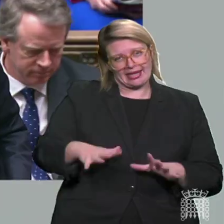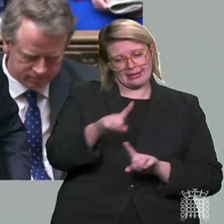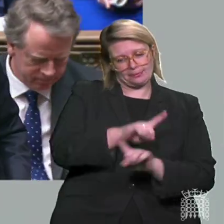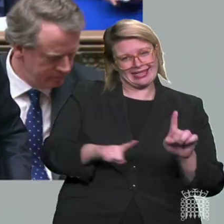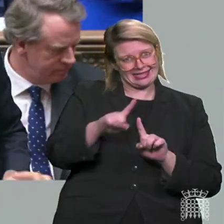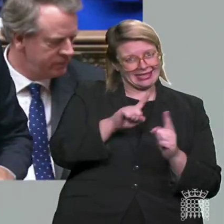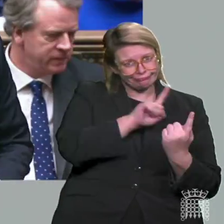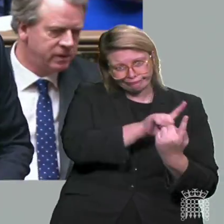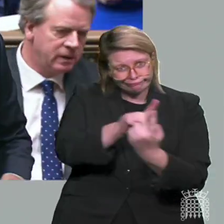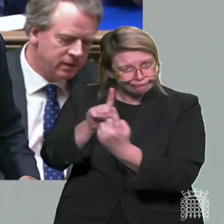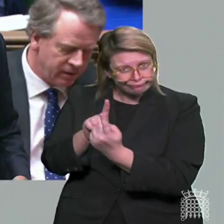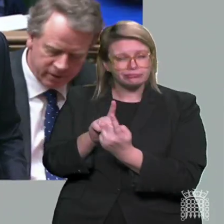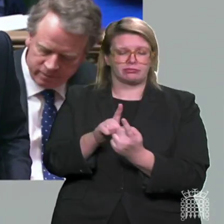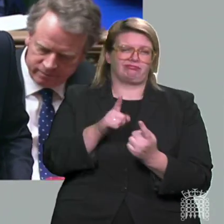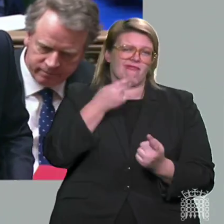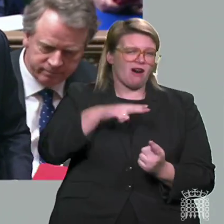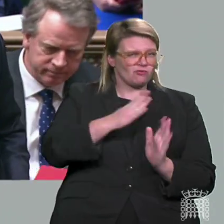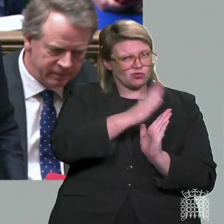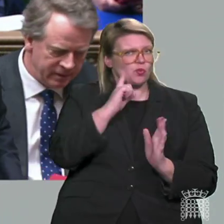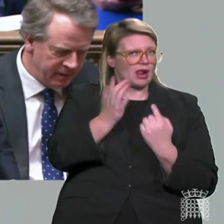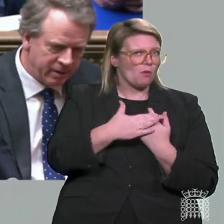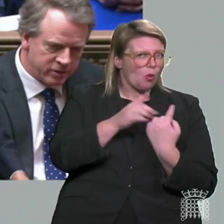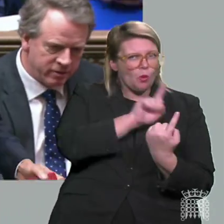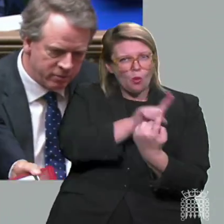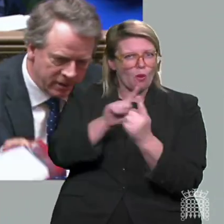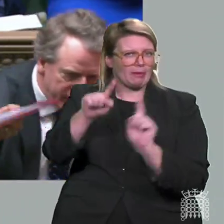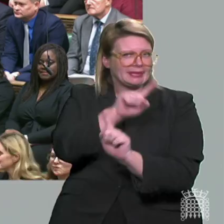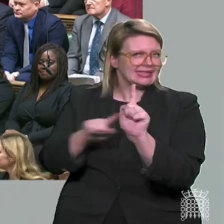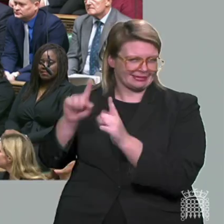In addition to my duties in the House, I shall have further such meetings later today.